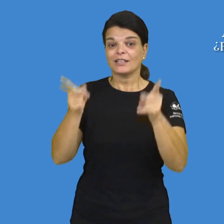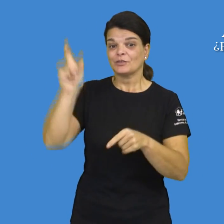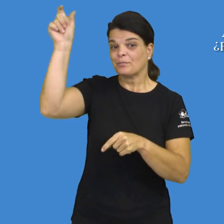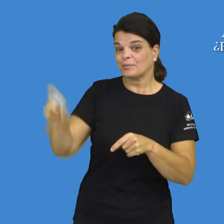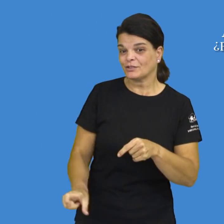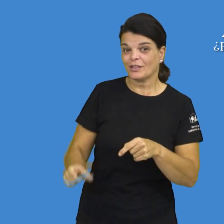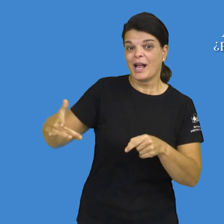persona